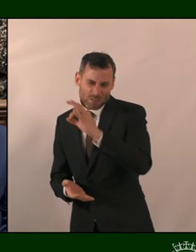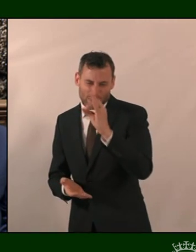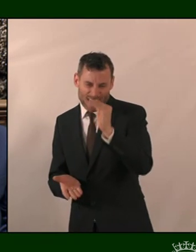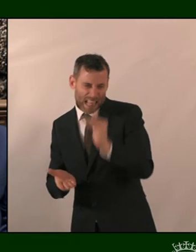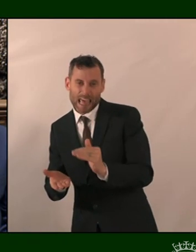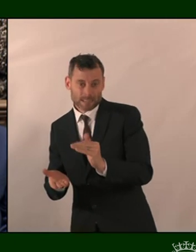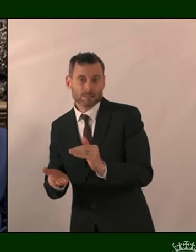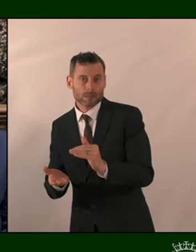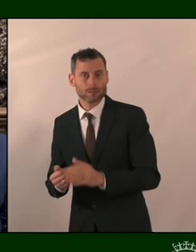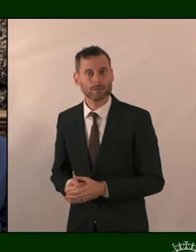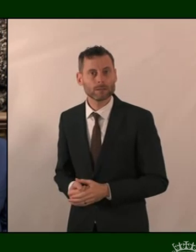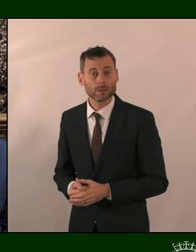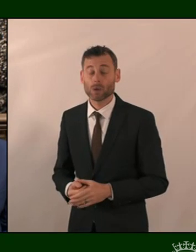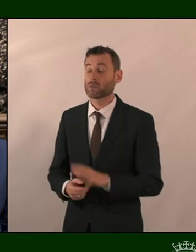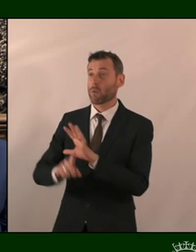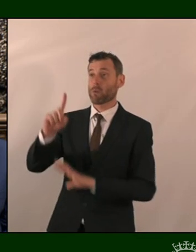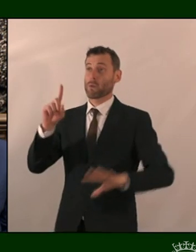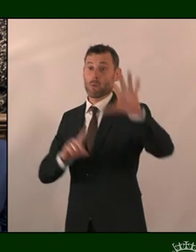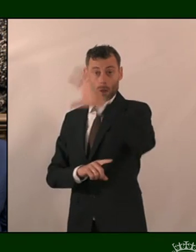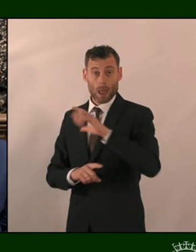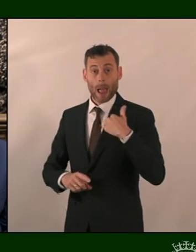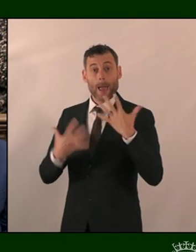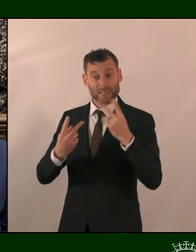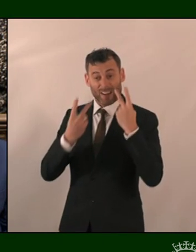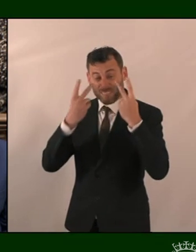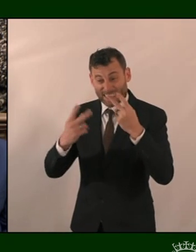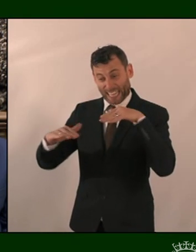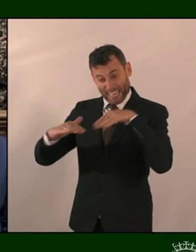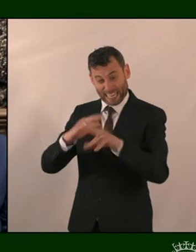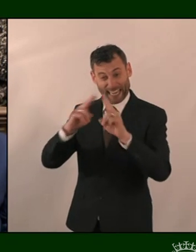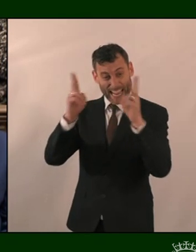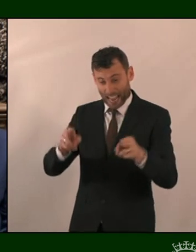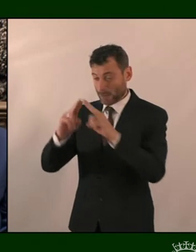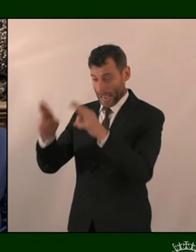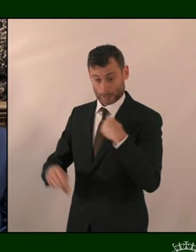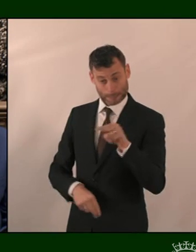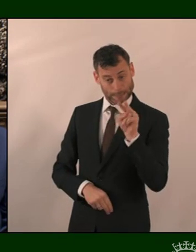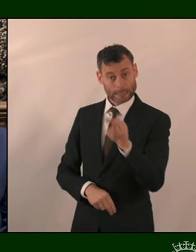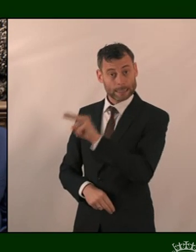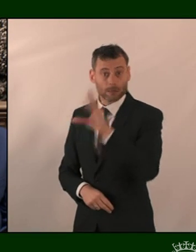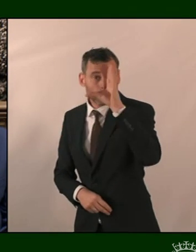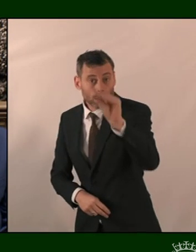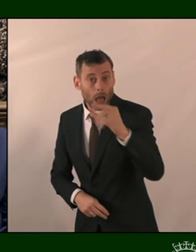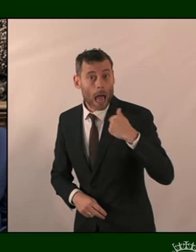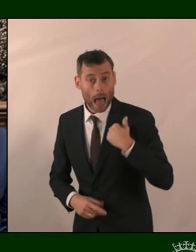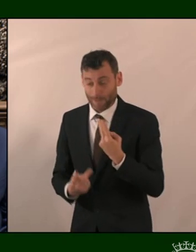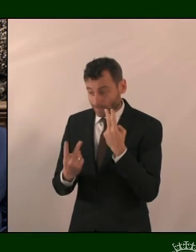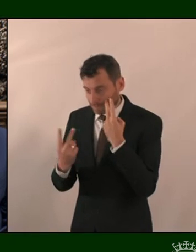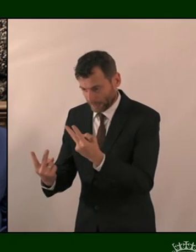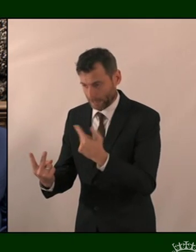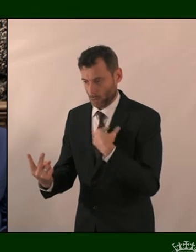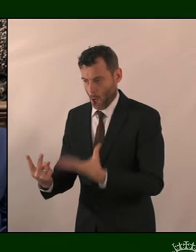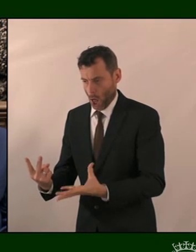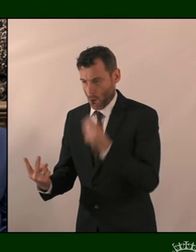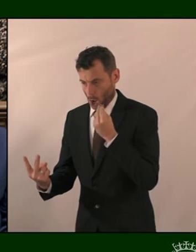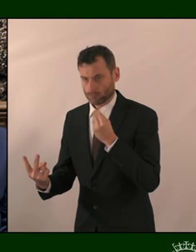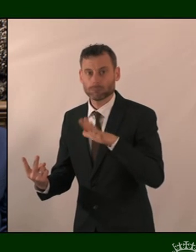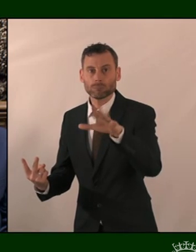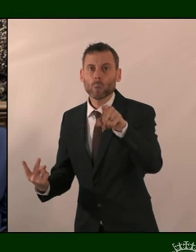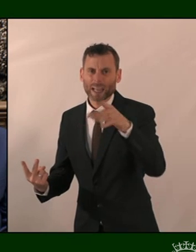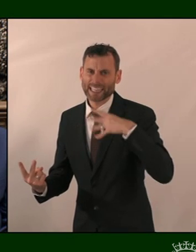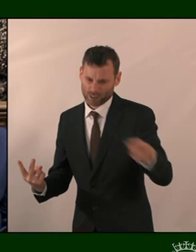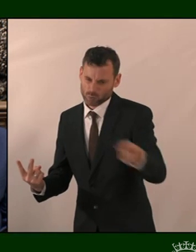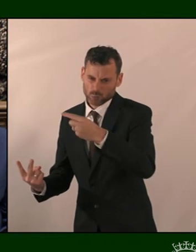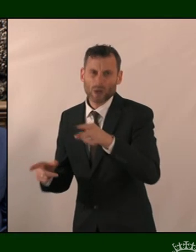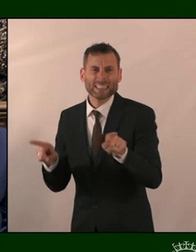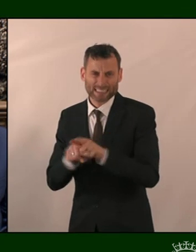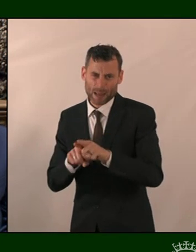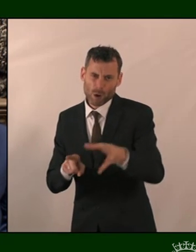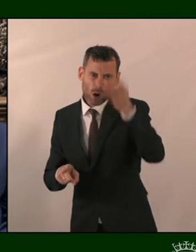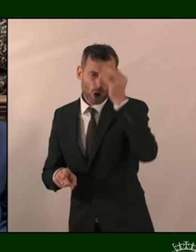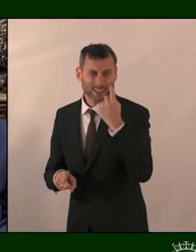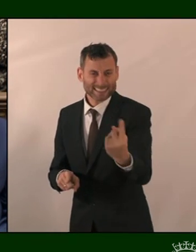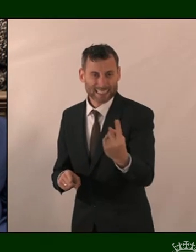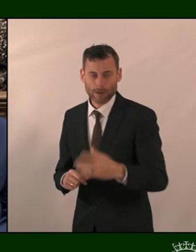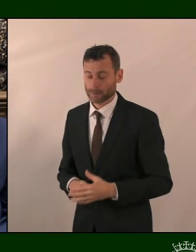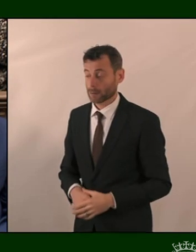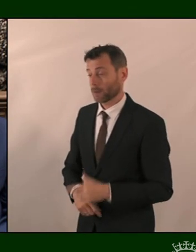I have visited many areas and many households, and do you know what, I have learned a lot from visiting the victims of floods—the Prime Minister should try it one day.